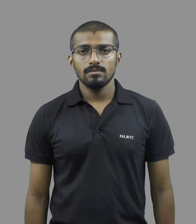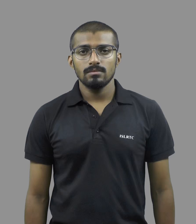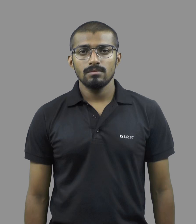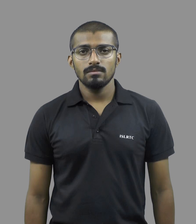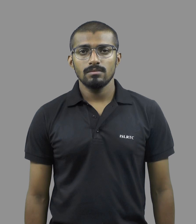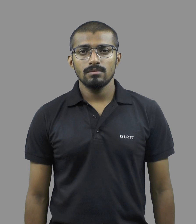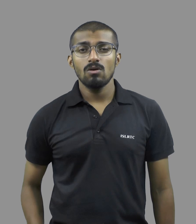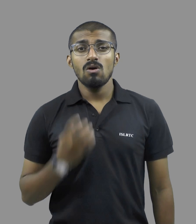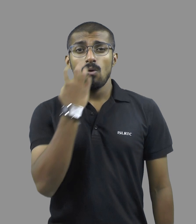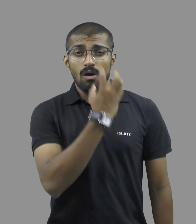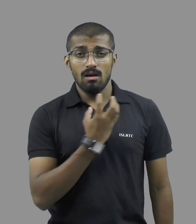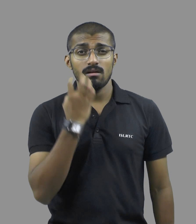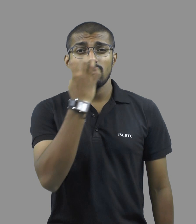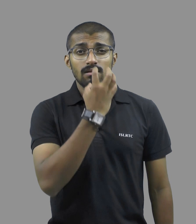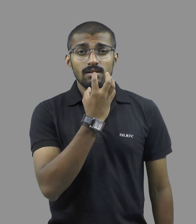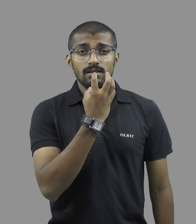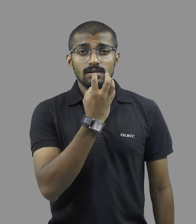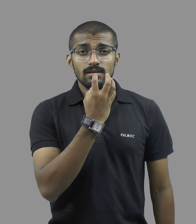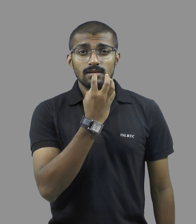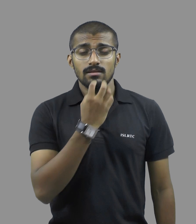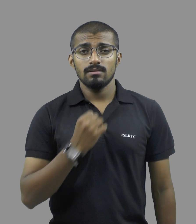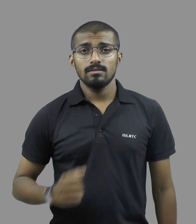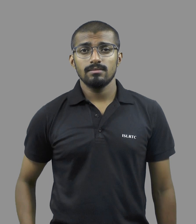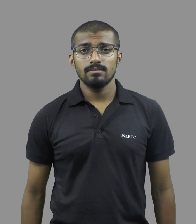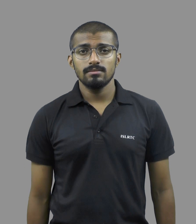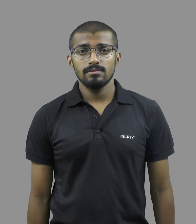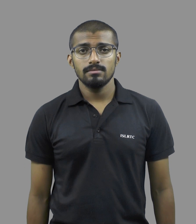Oral Spoken